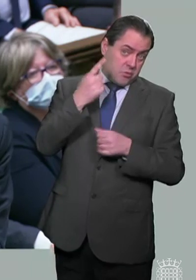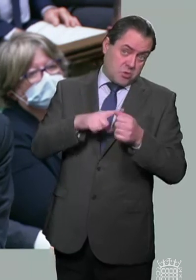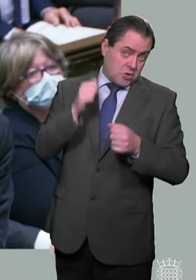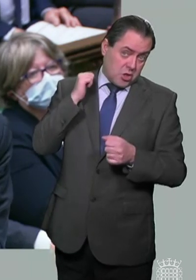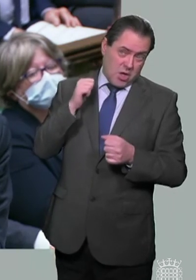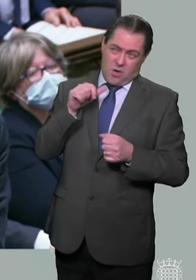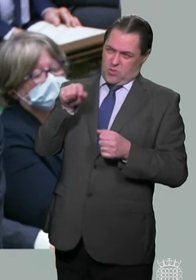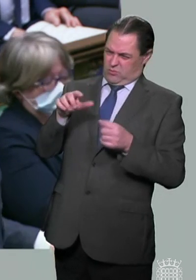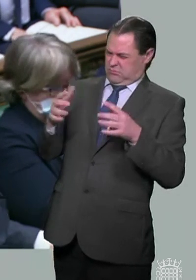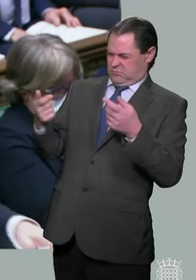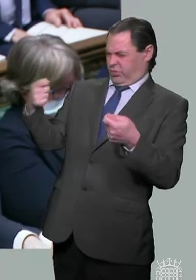That is what they are doing today.